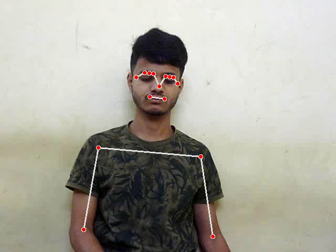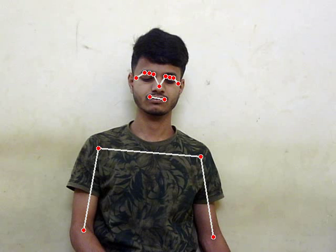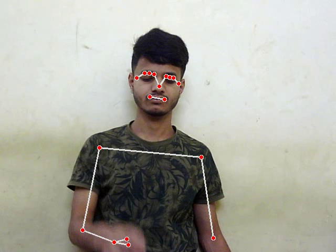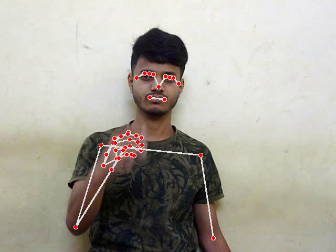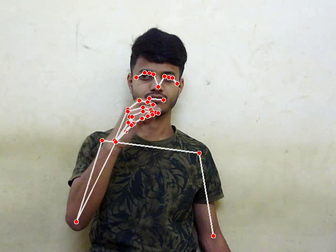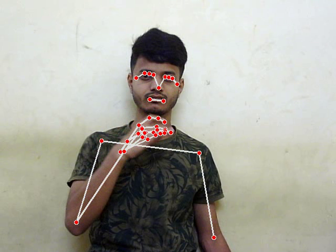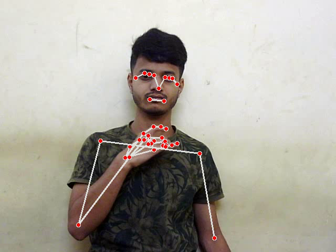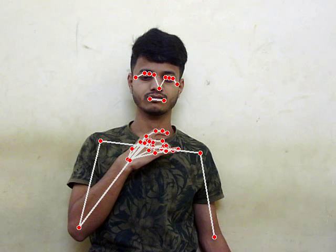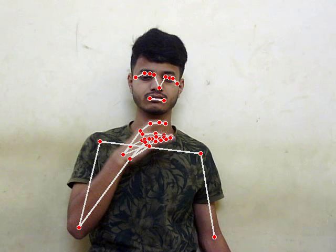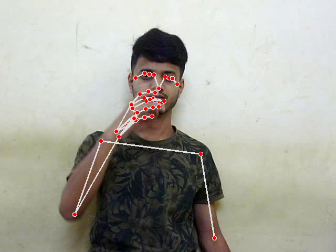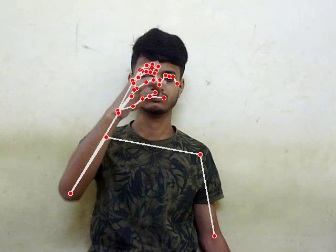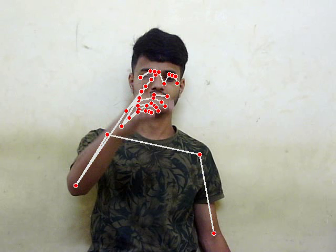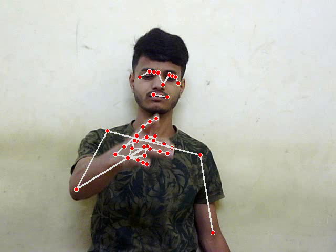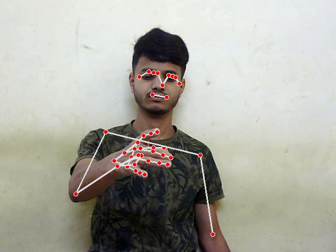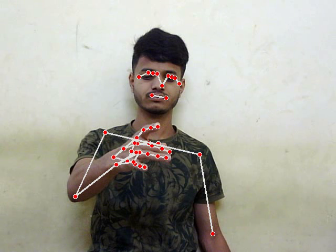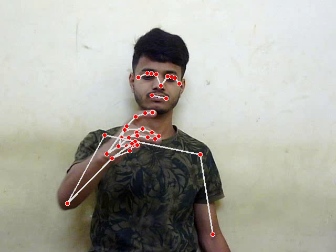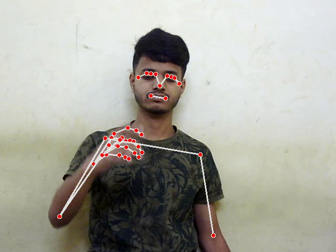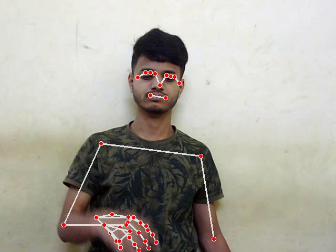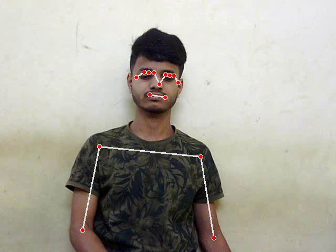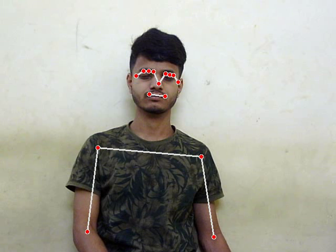like